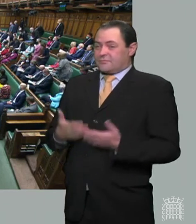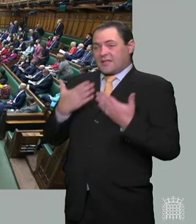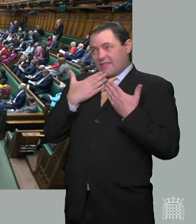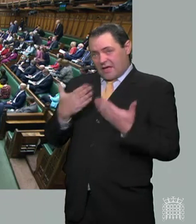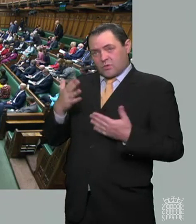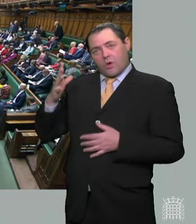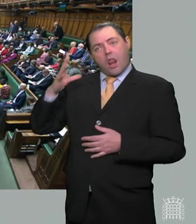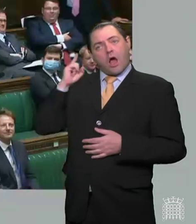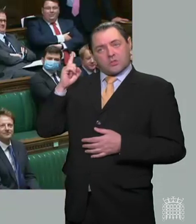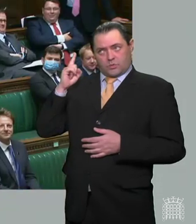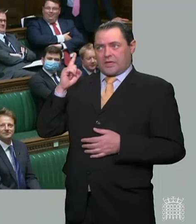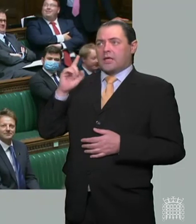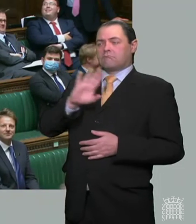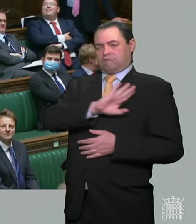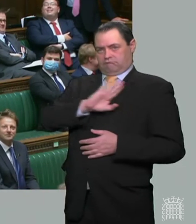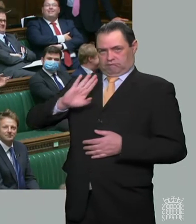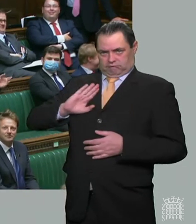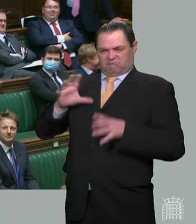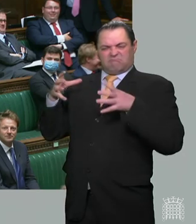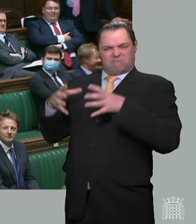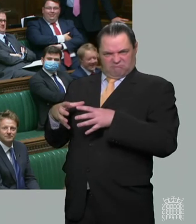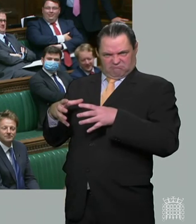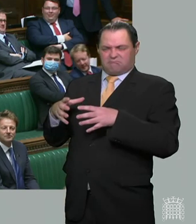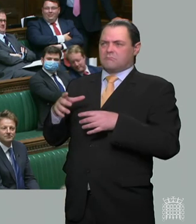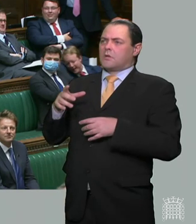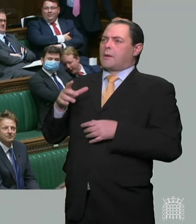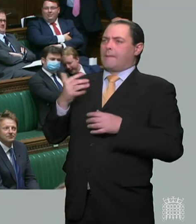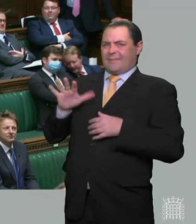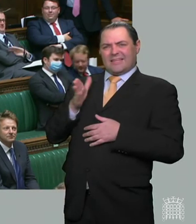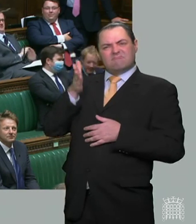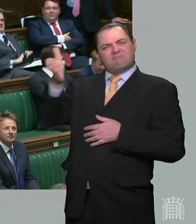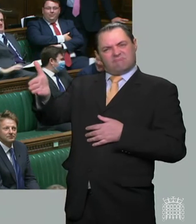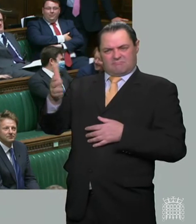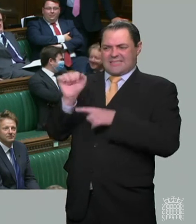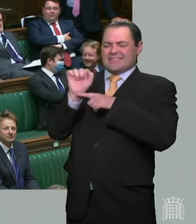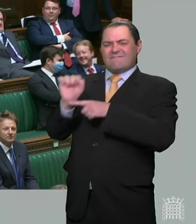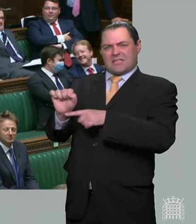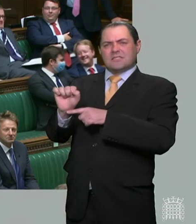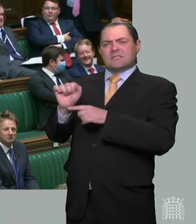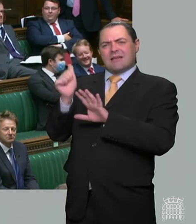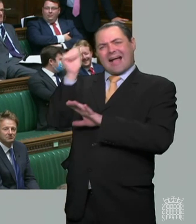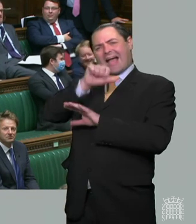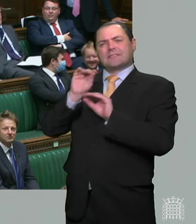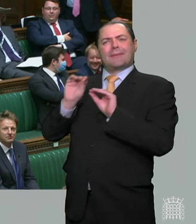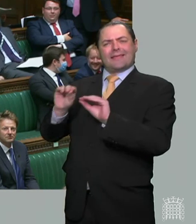Last week, members of the armed forces parliamentary scheme from across the House attended our excellent Defence Academy.